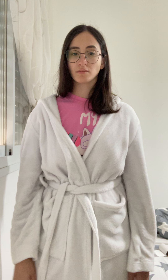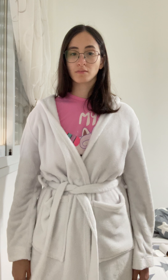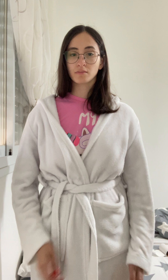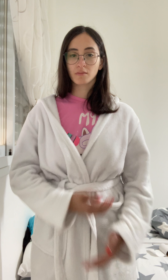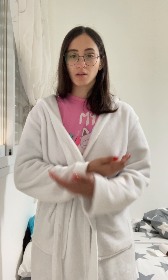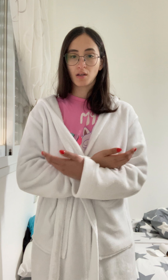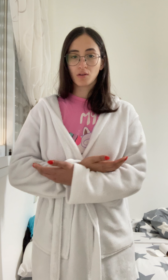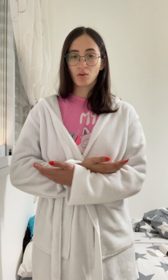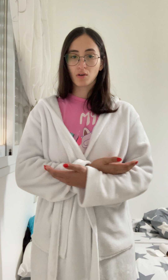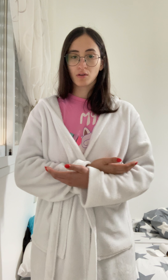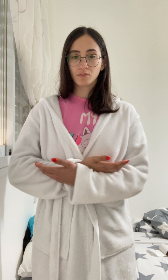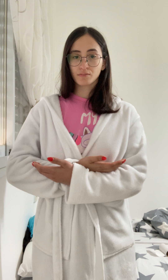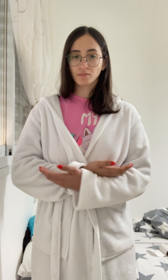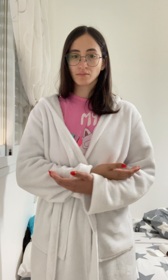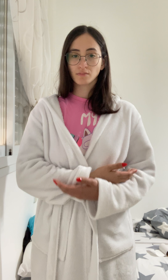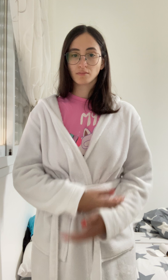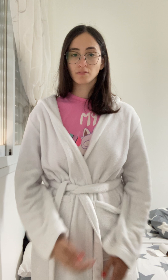תינוק